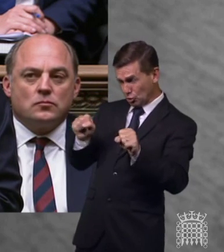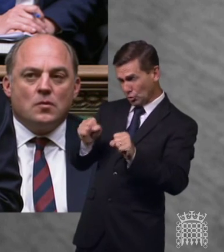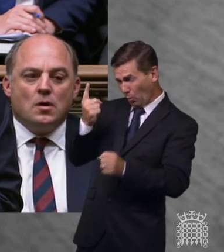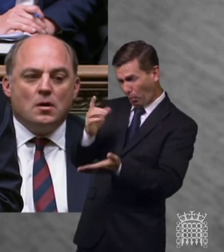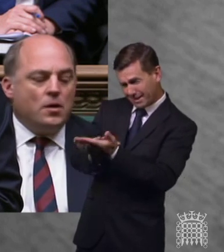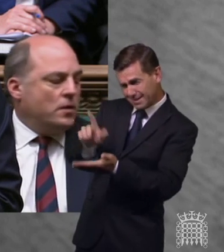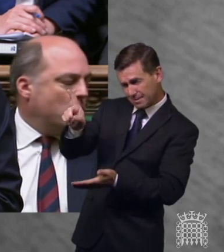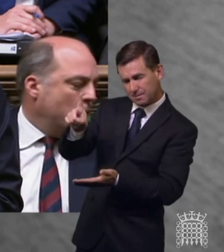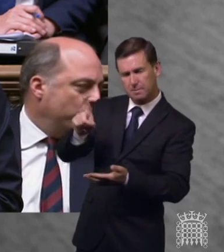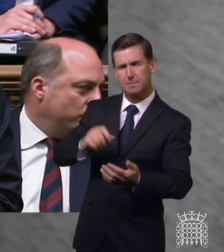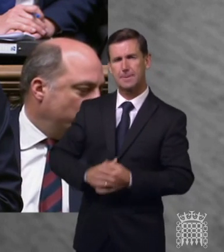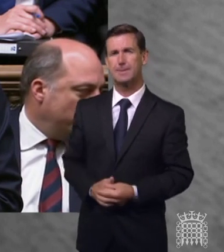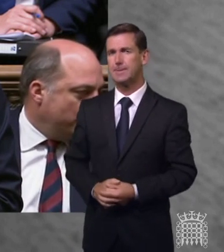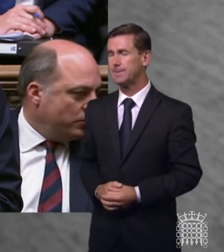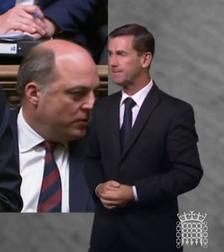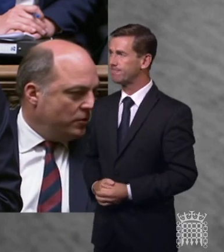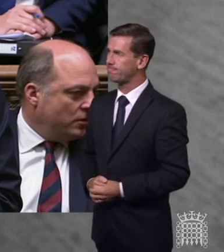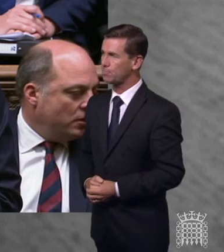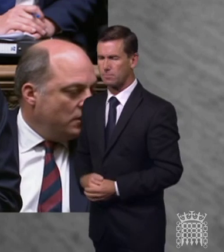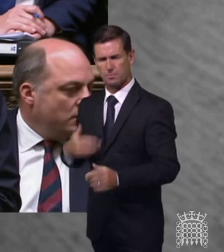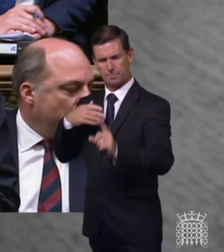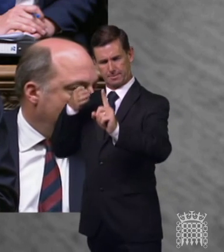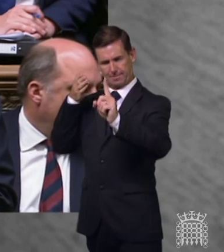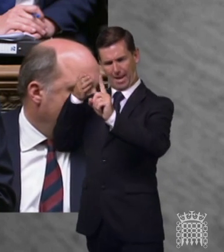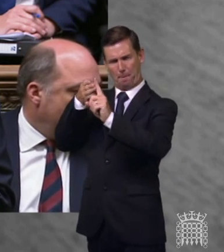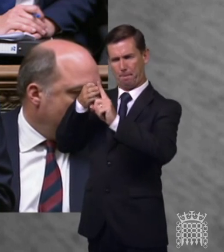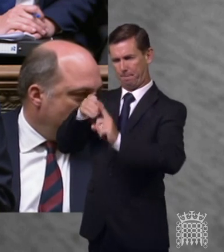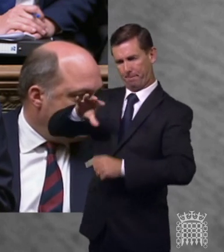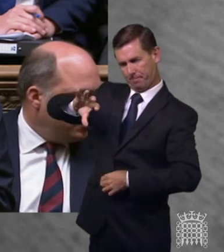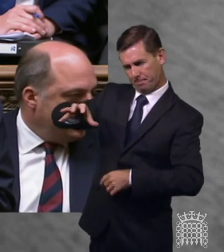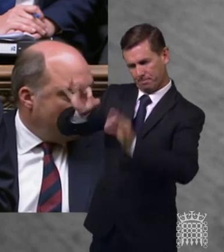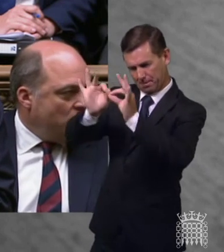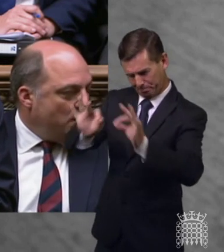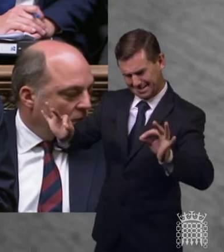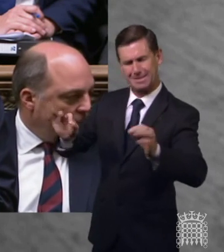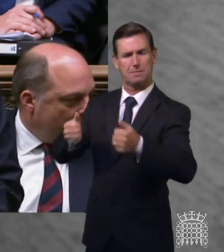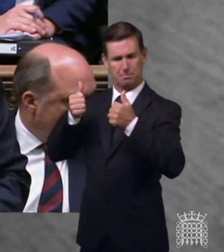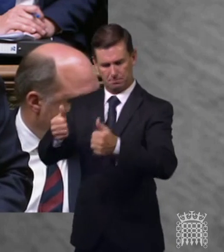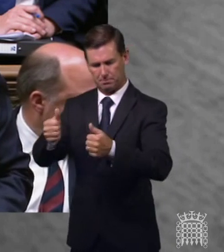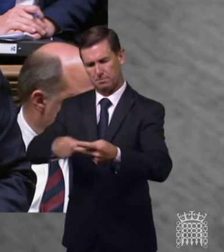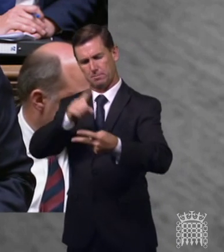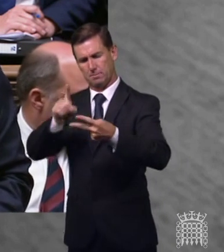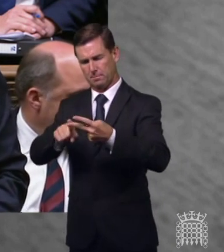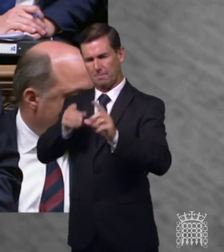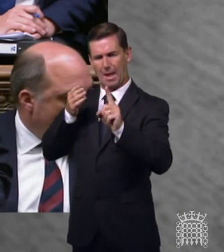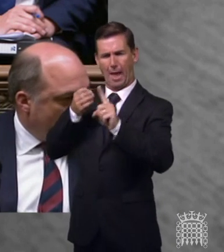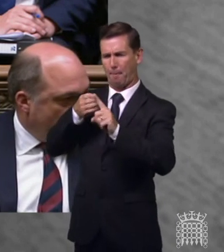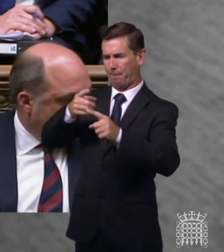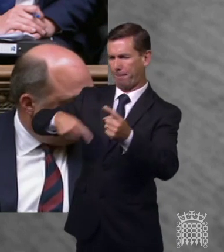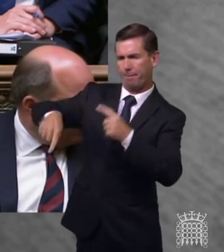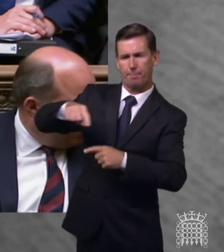Alongside this core mission, we worked for a better future for the people of Afghanistan.